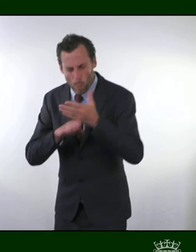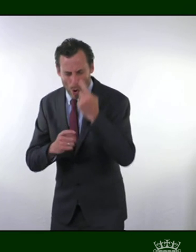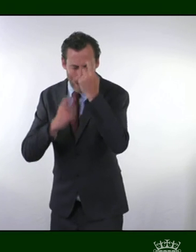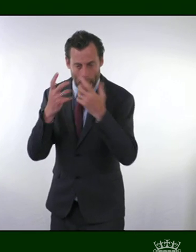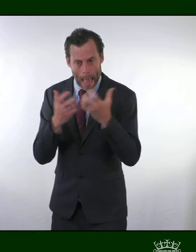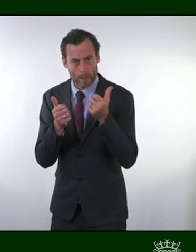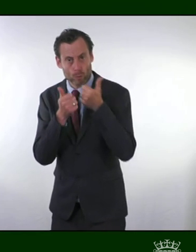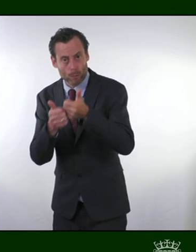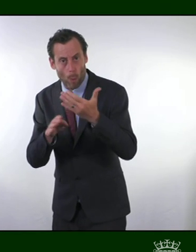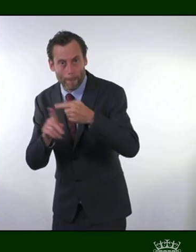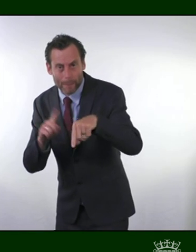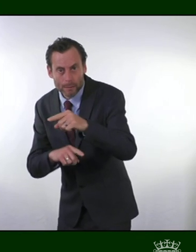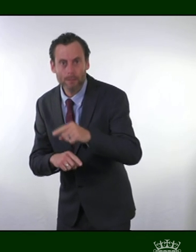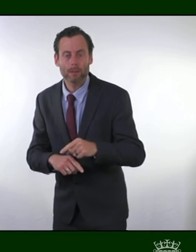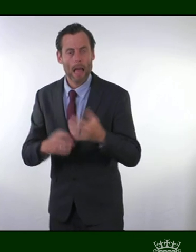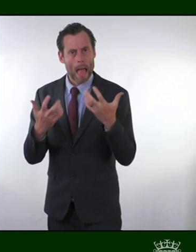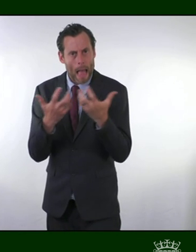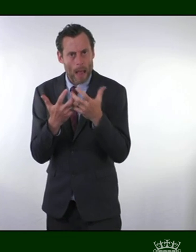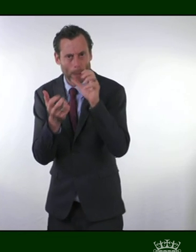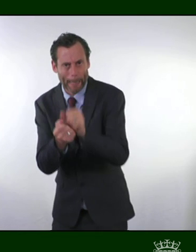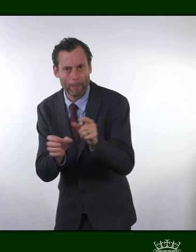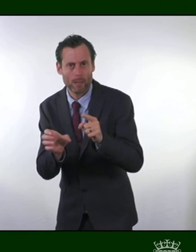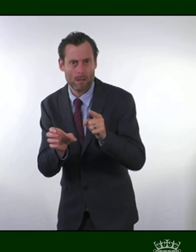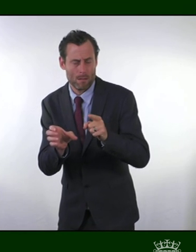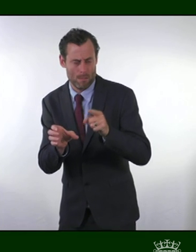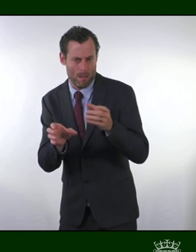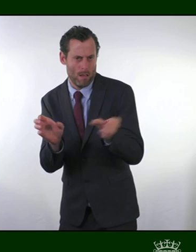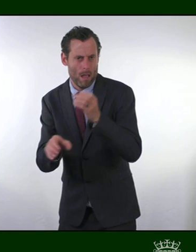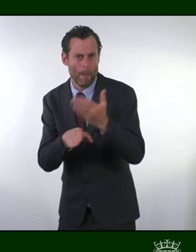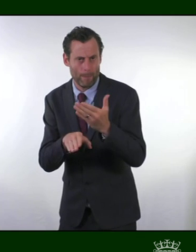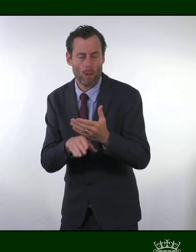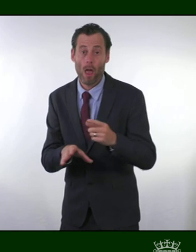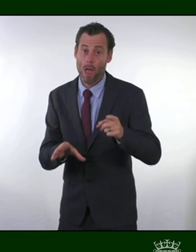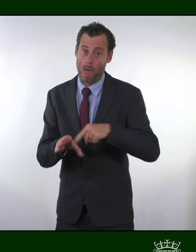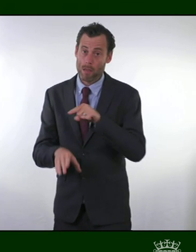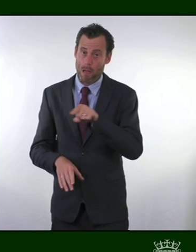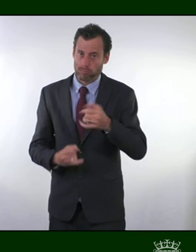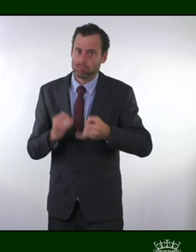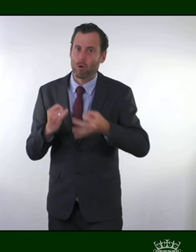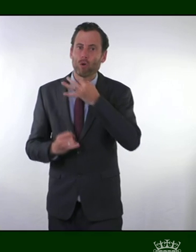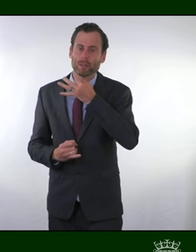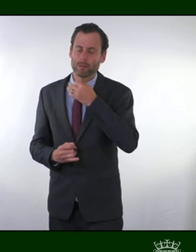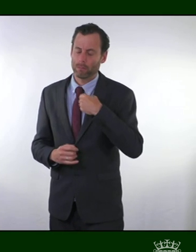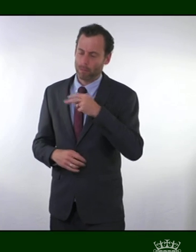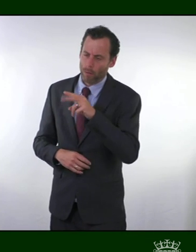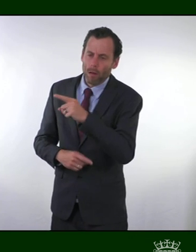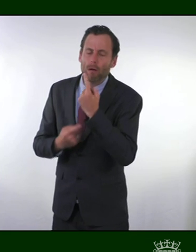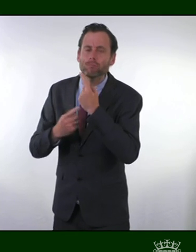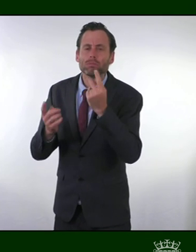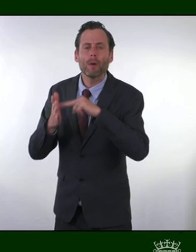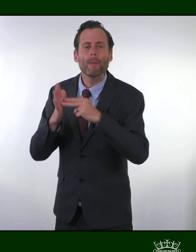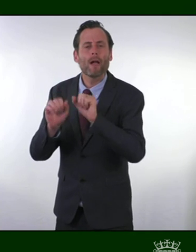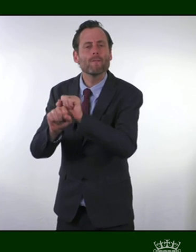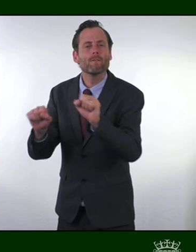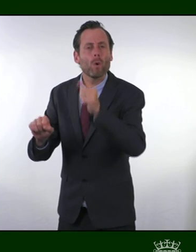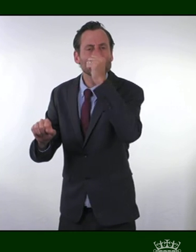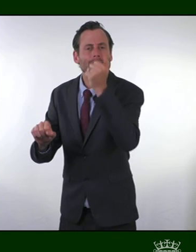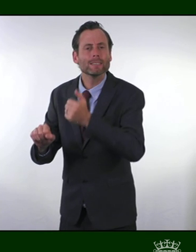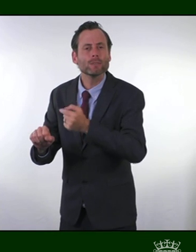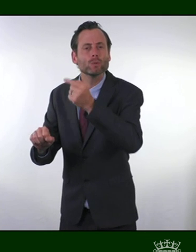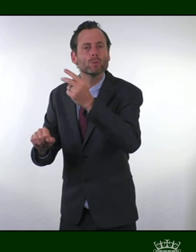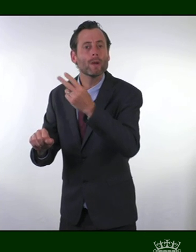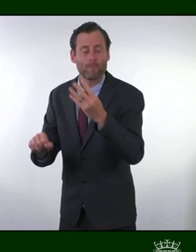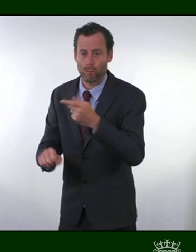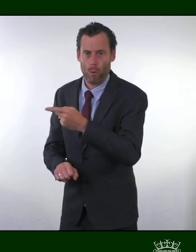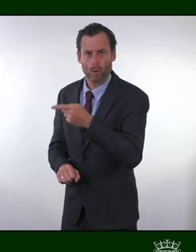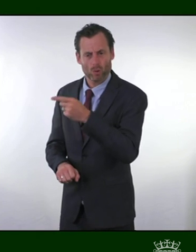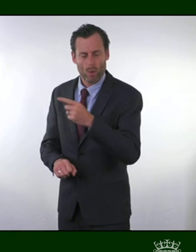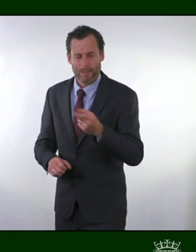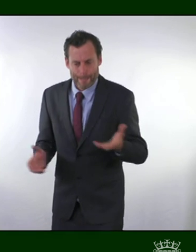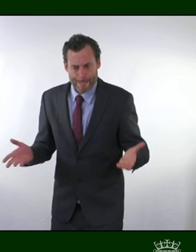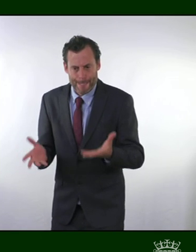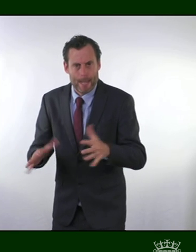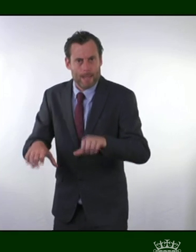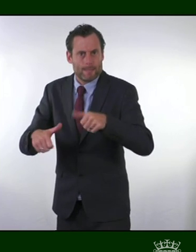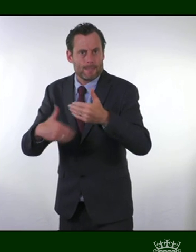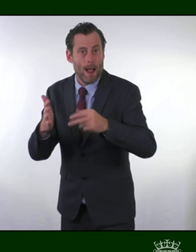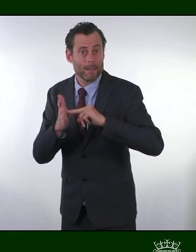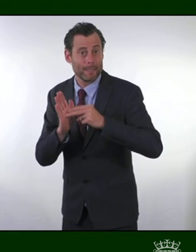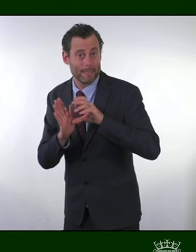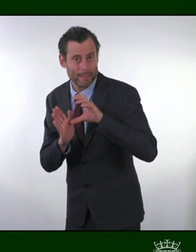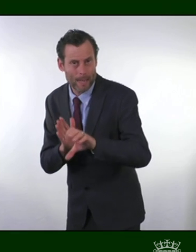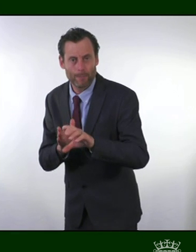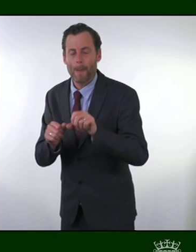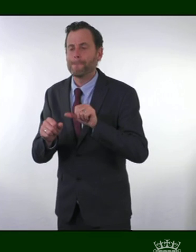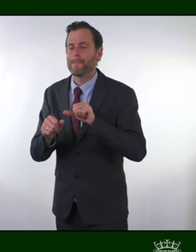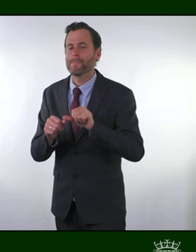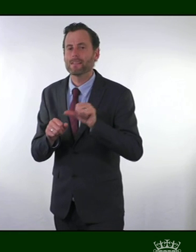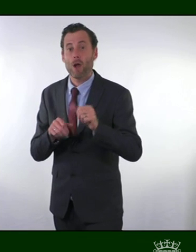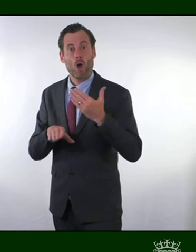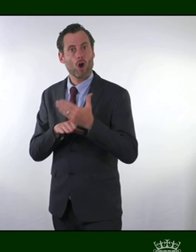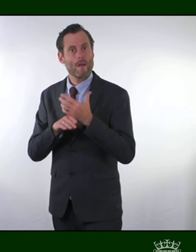Young people are at greater risk of unemployment at this time, and I welcome his plans to help 16 to 24-year-olds with his kick-start scheme, traineeships and a better careers advice service.